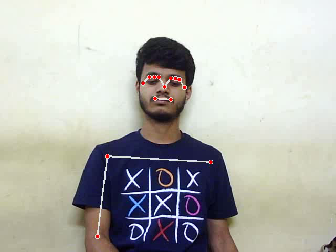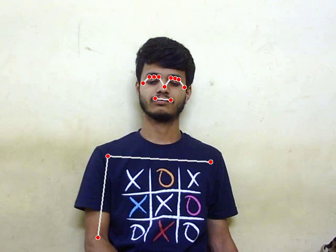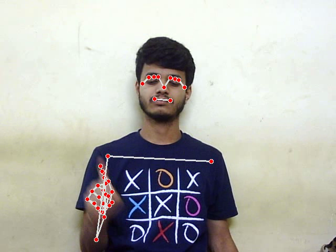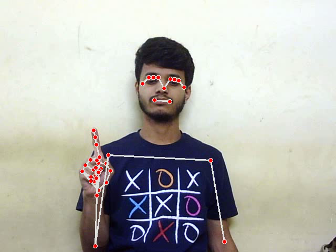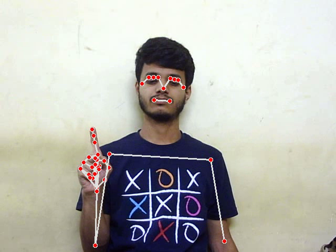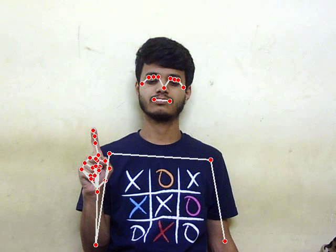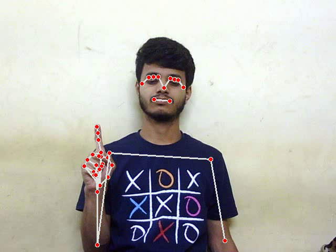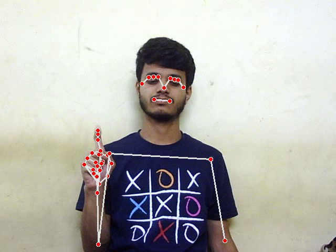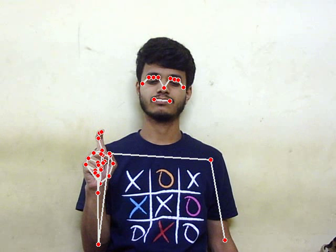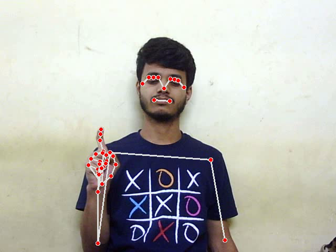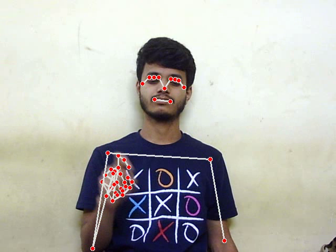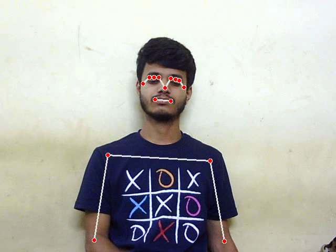question